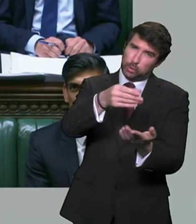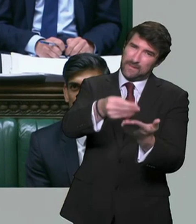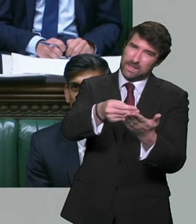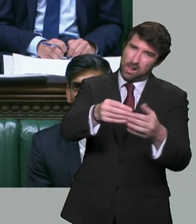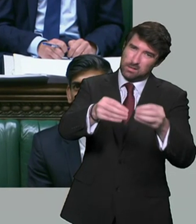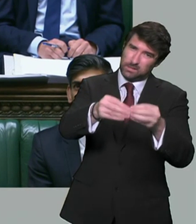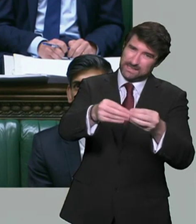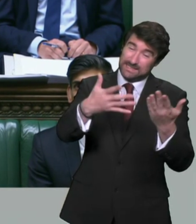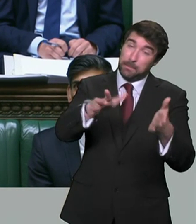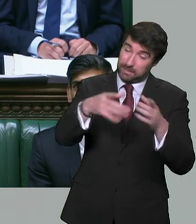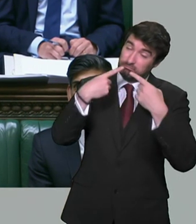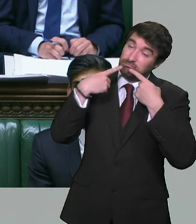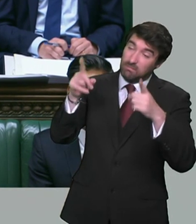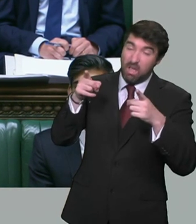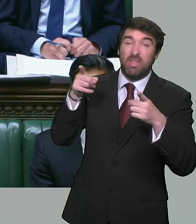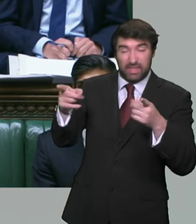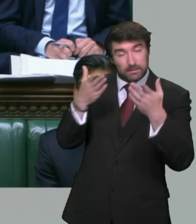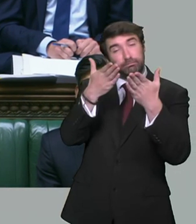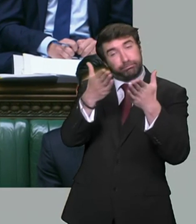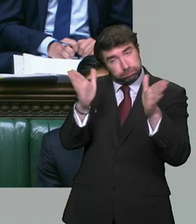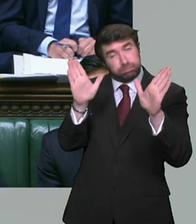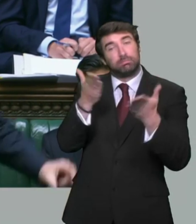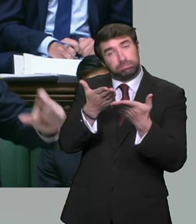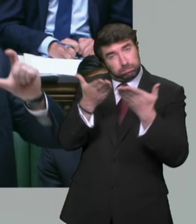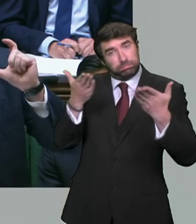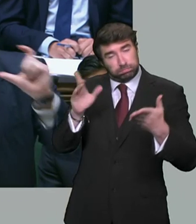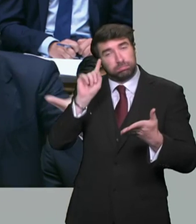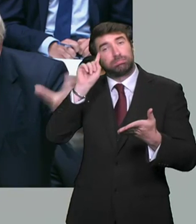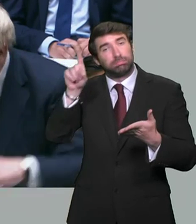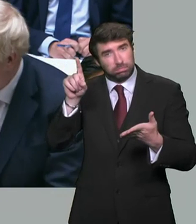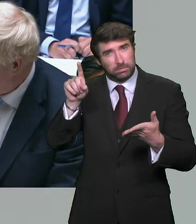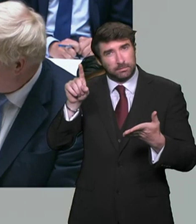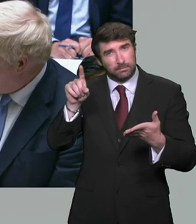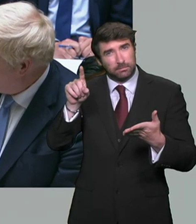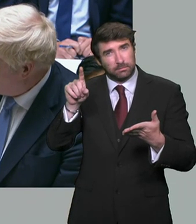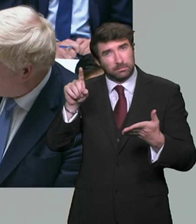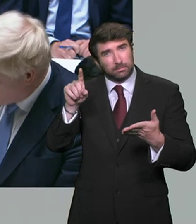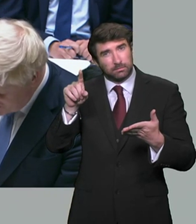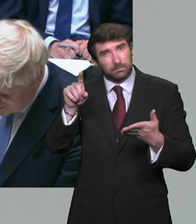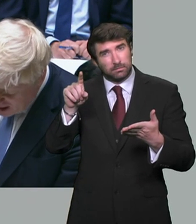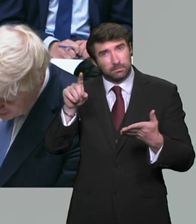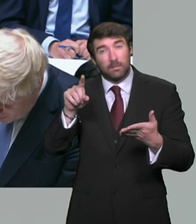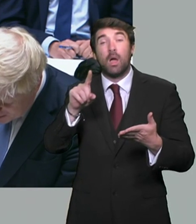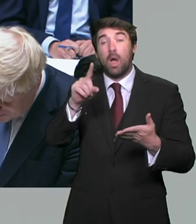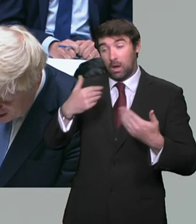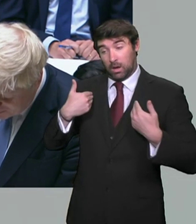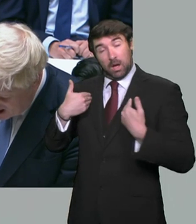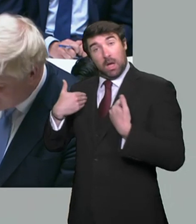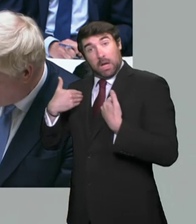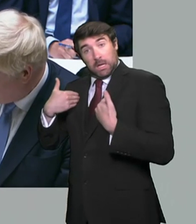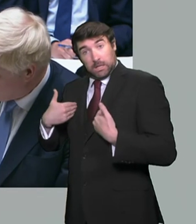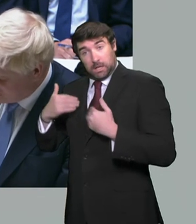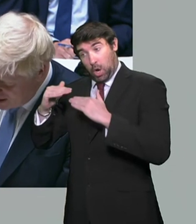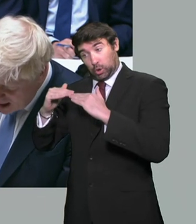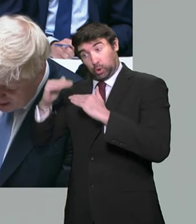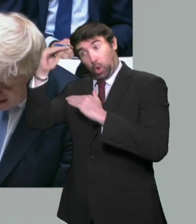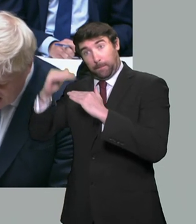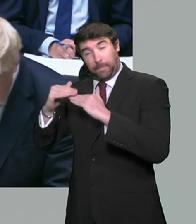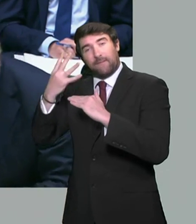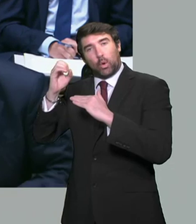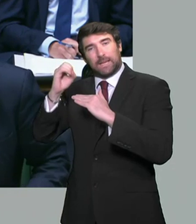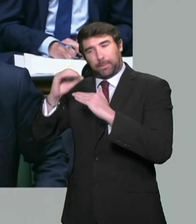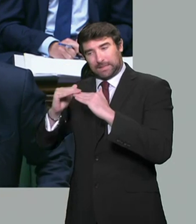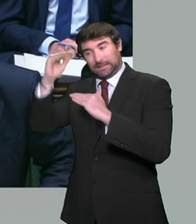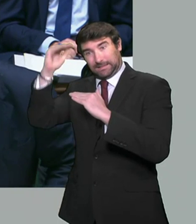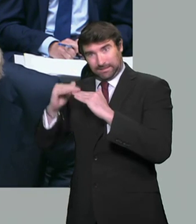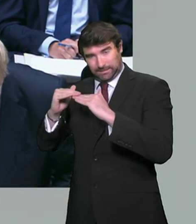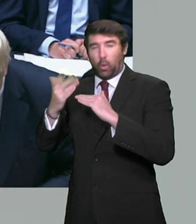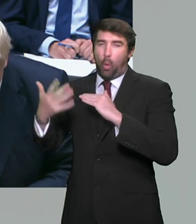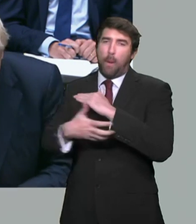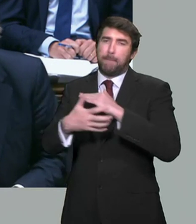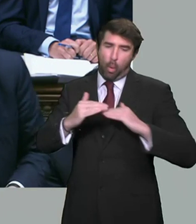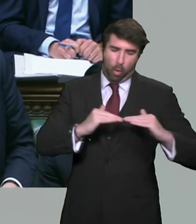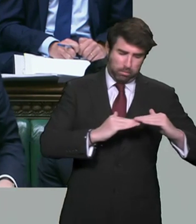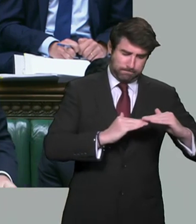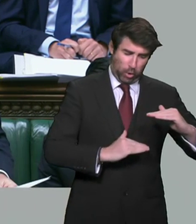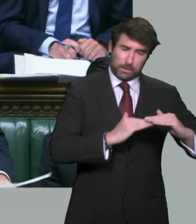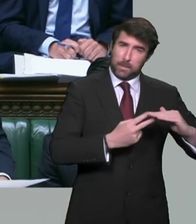The top 20% of households by income will pay 40 times what the poorest 20% pay; the top 14% will pay half of the entire levy.